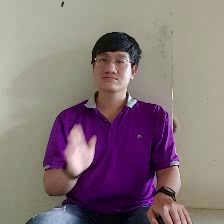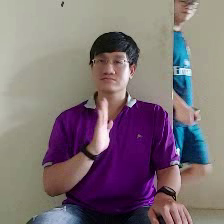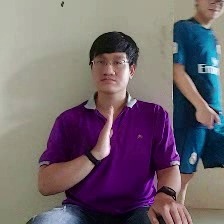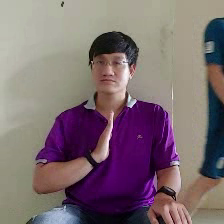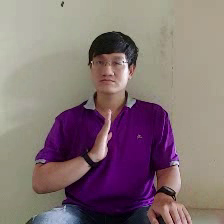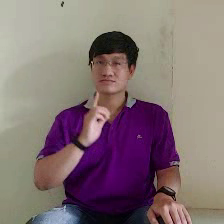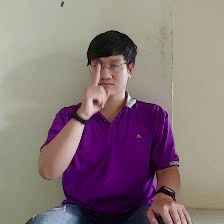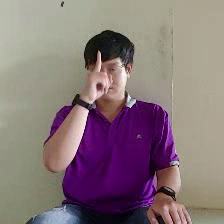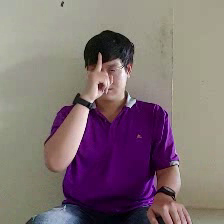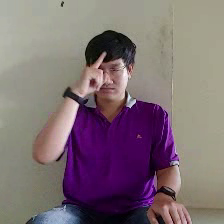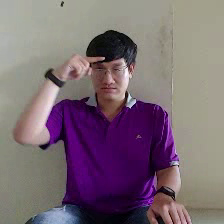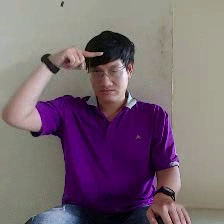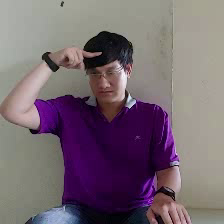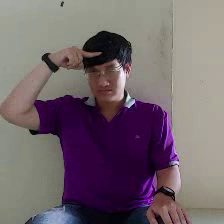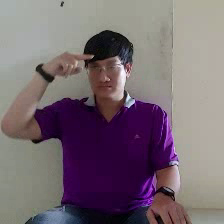Bộ y tế